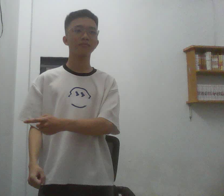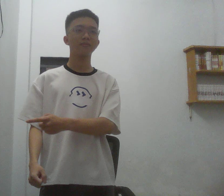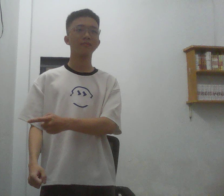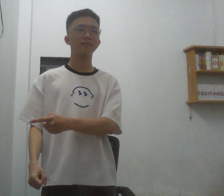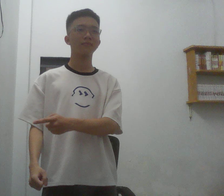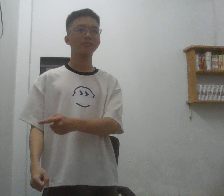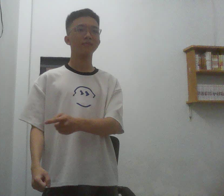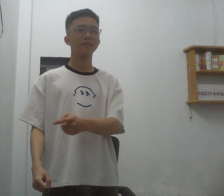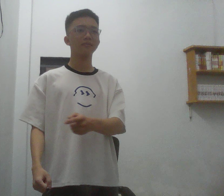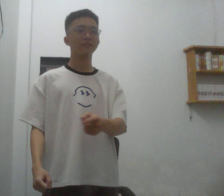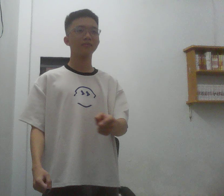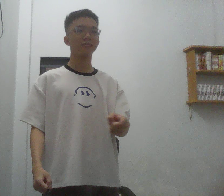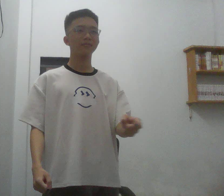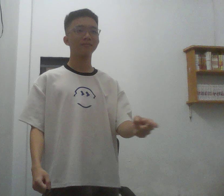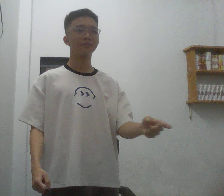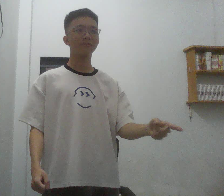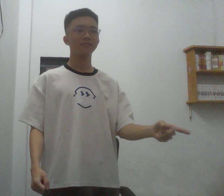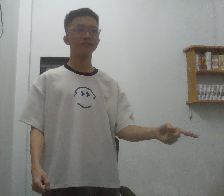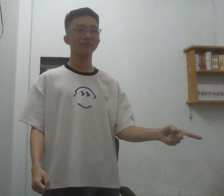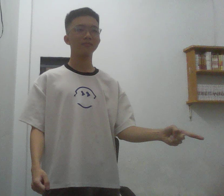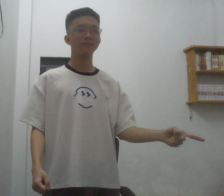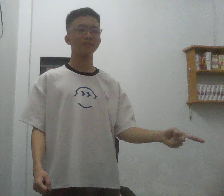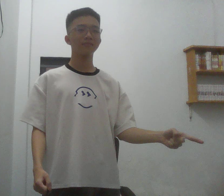cac ban